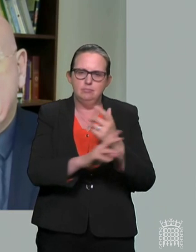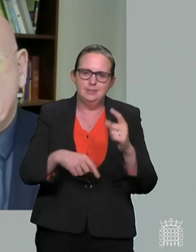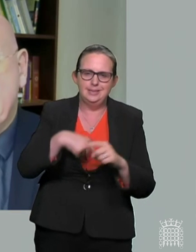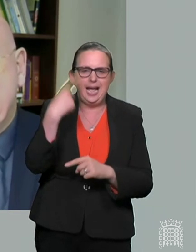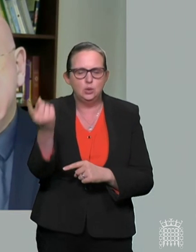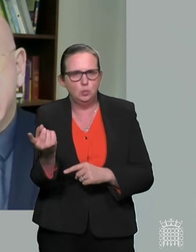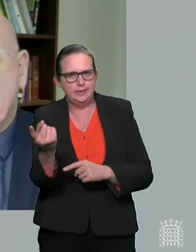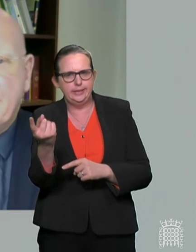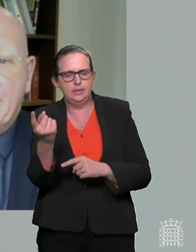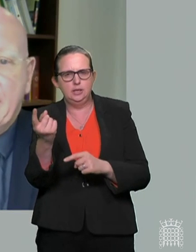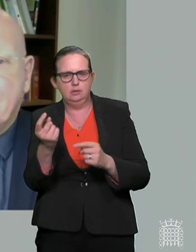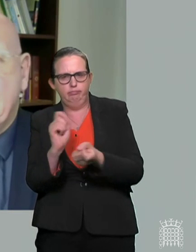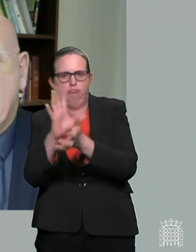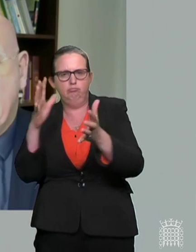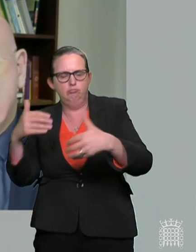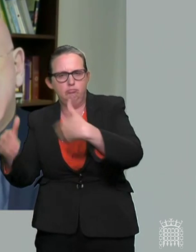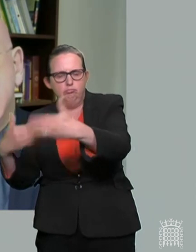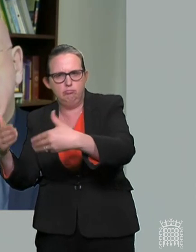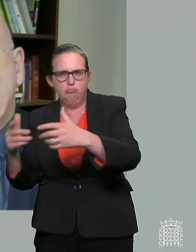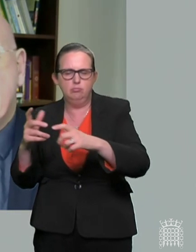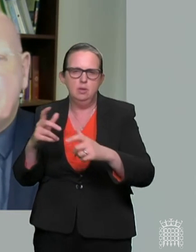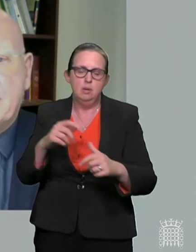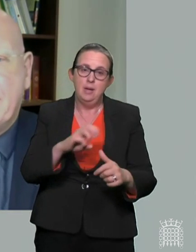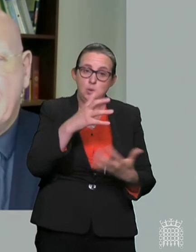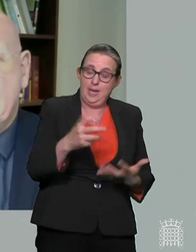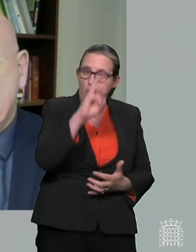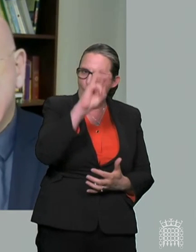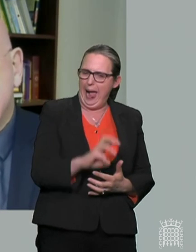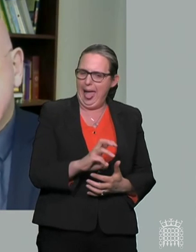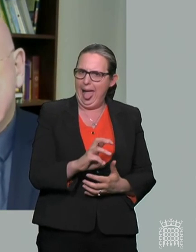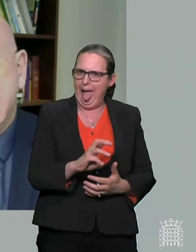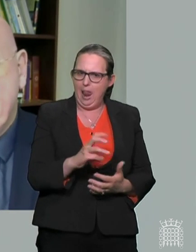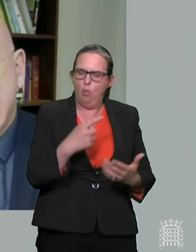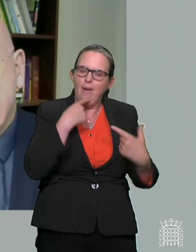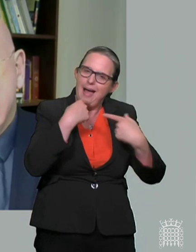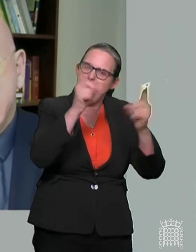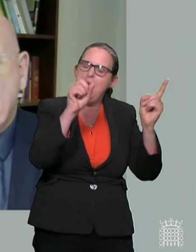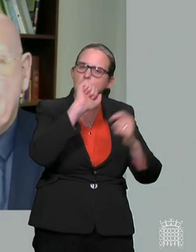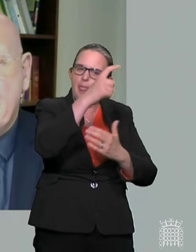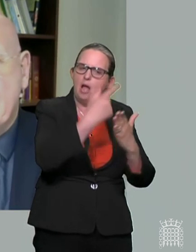Wales’s regulations, to be announced today, are expected to take a cautious and measured approach.